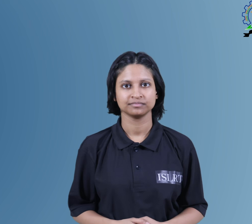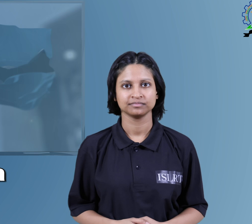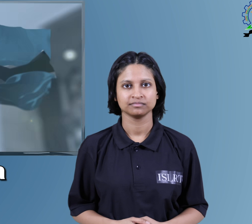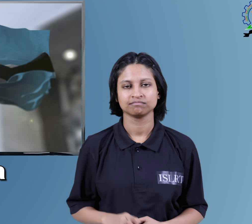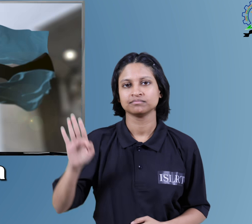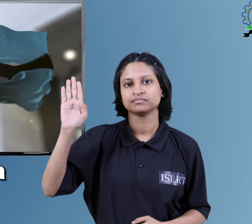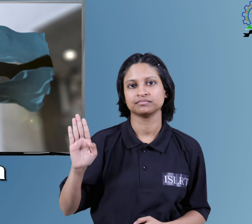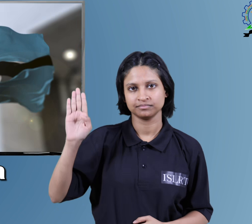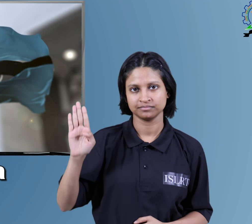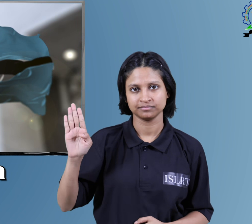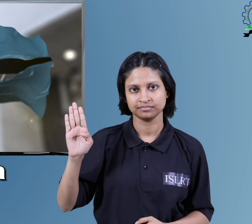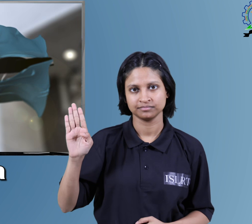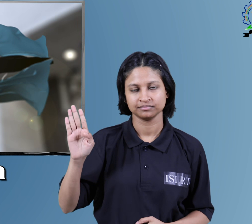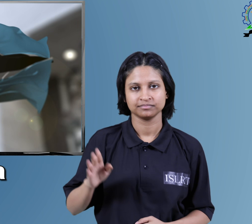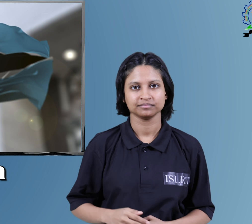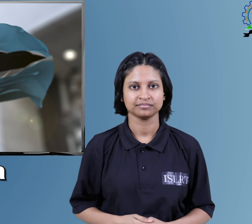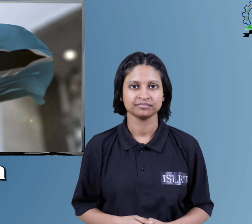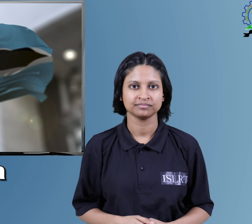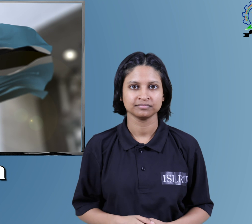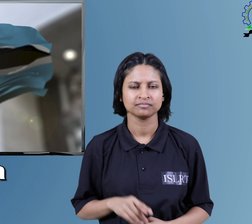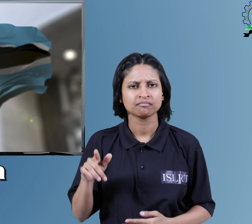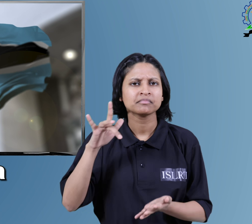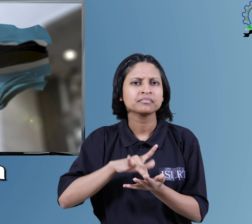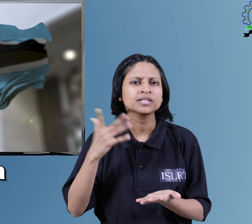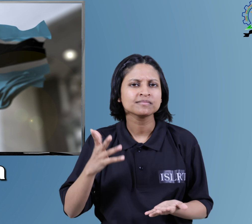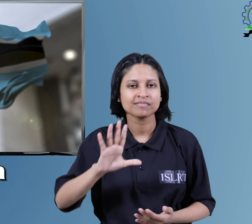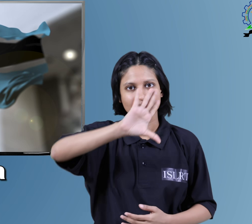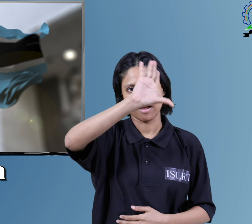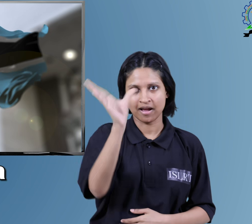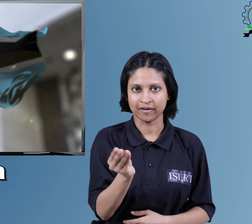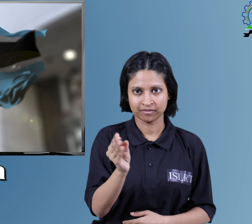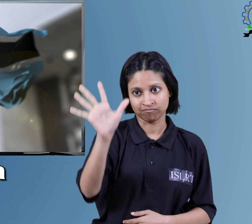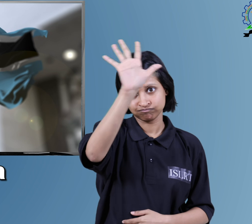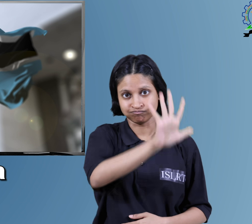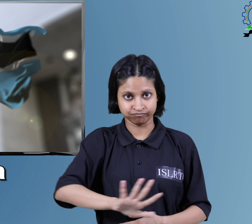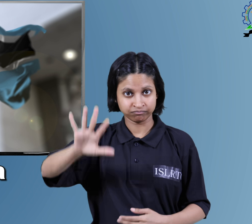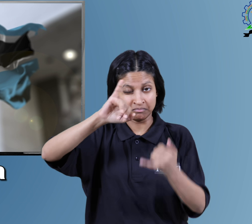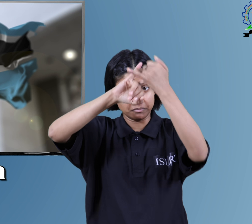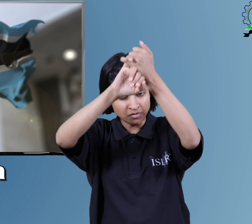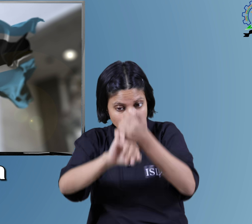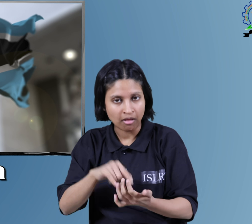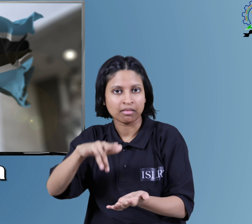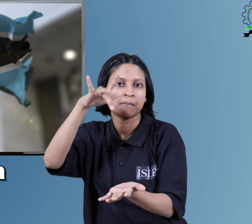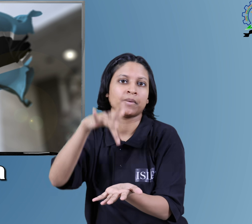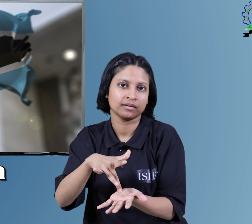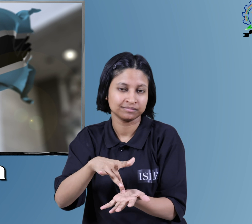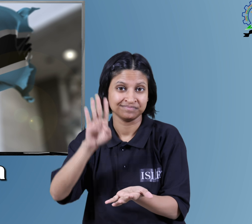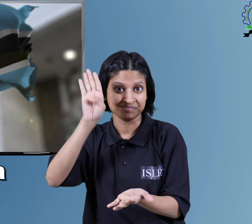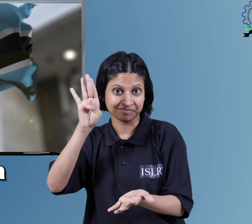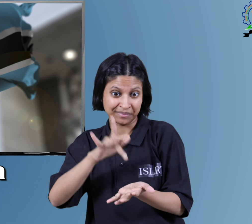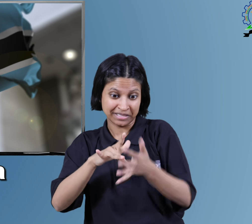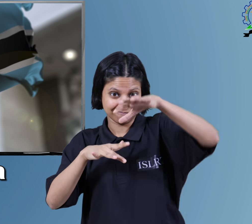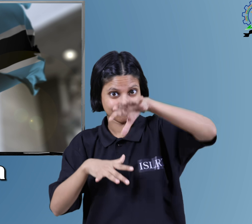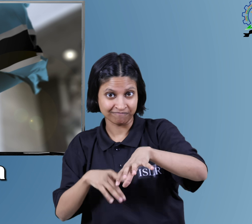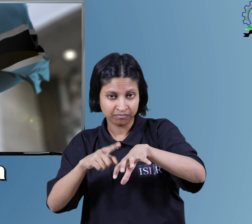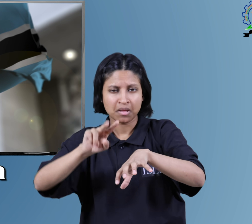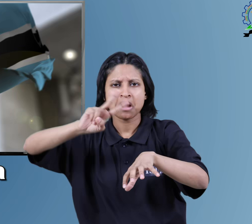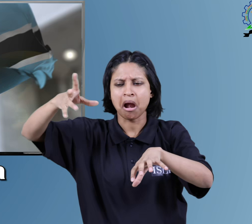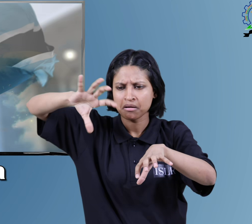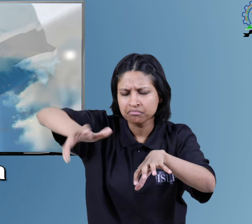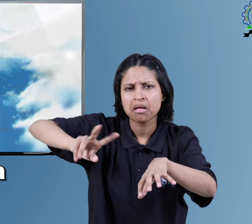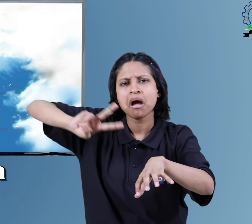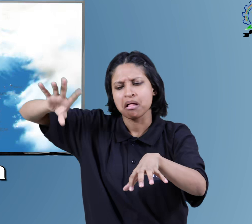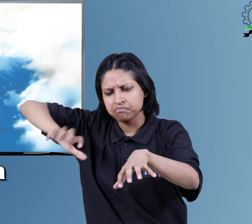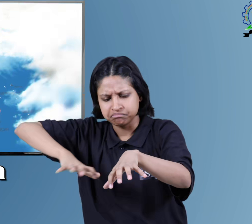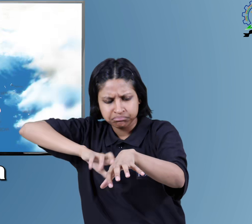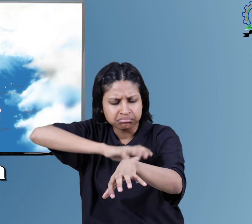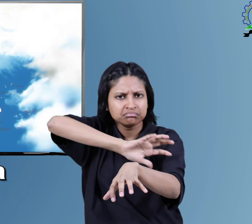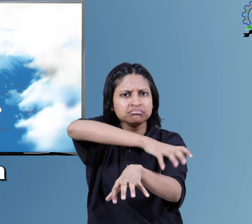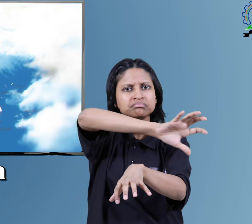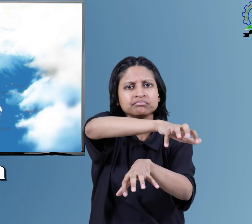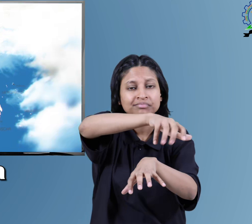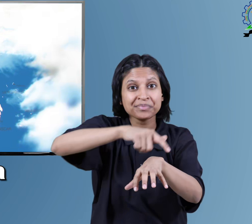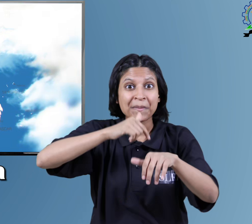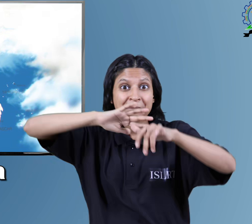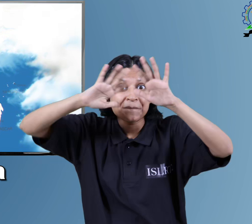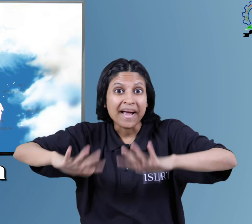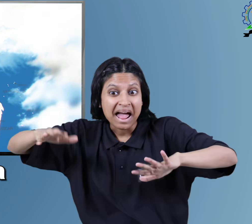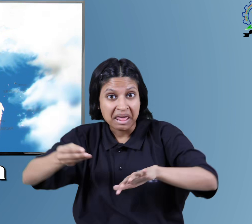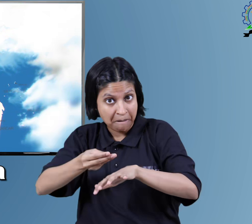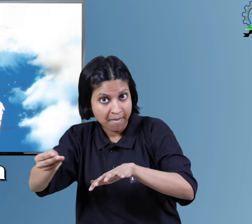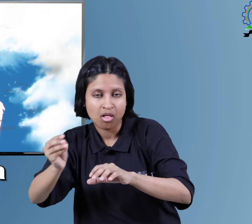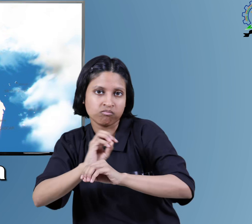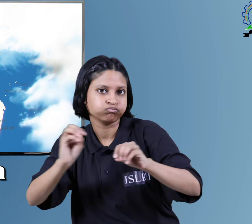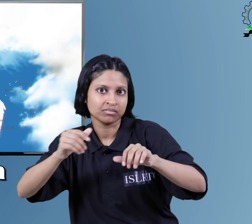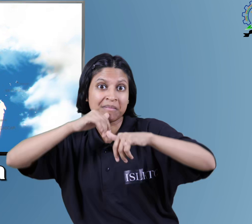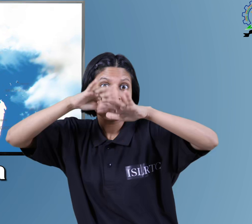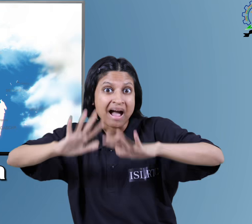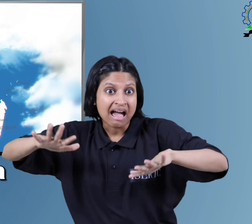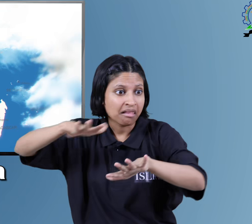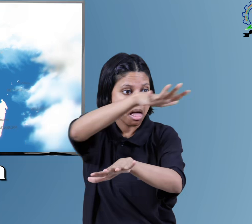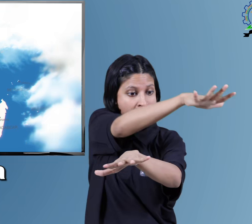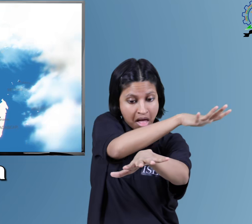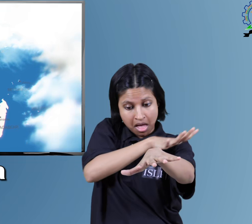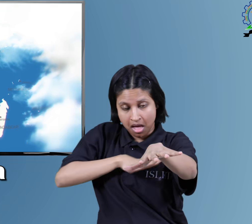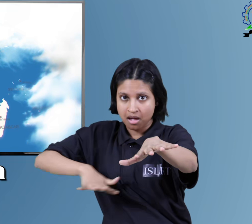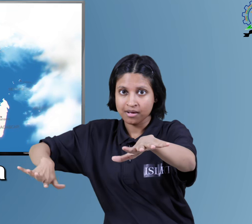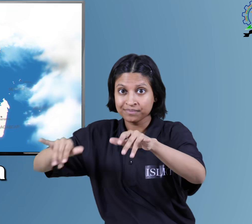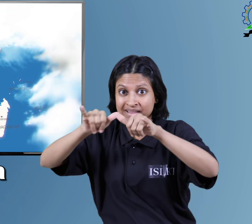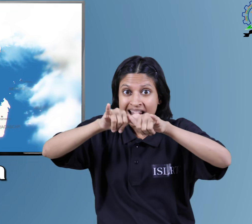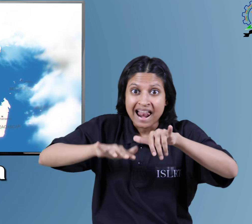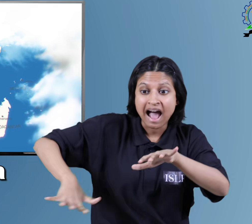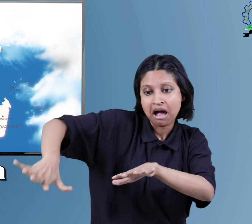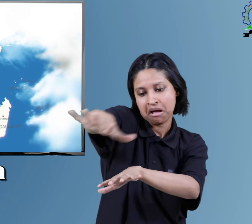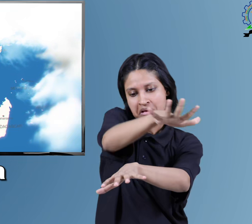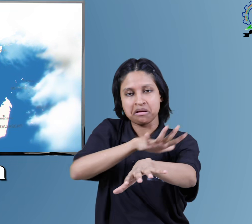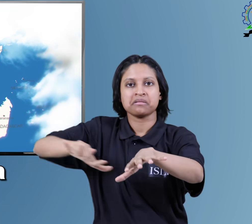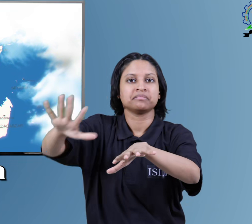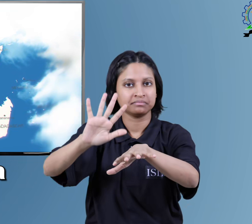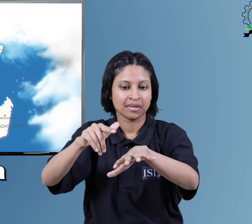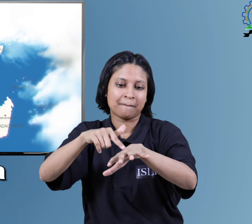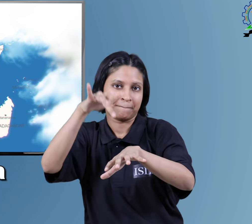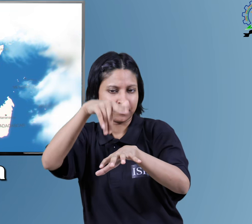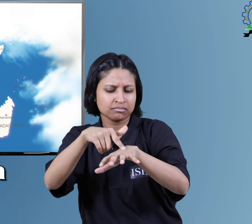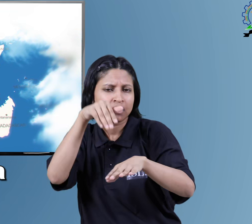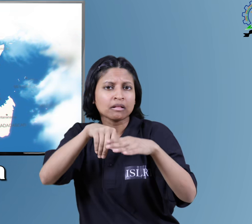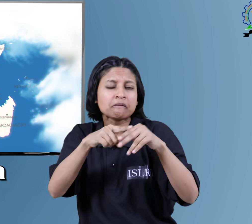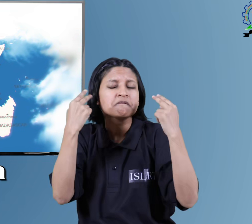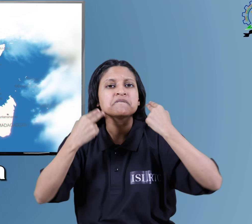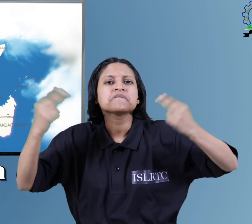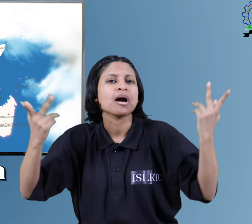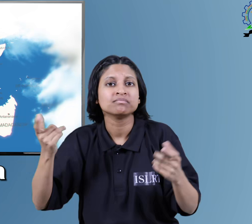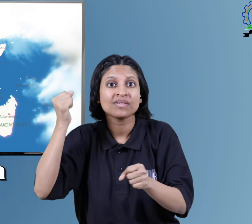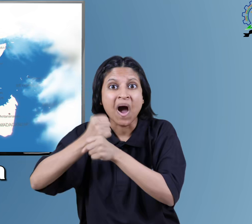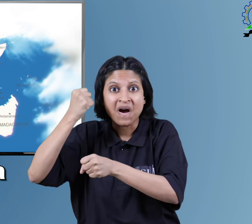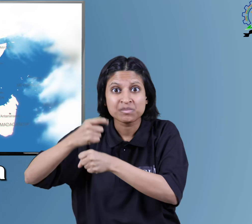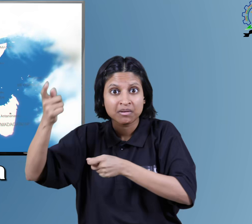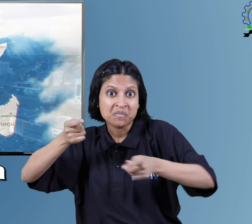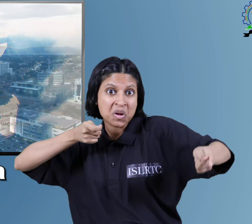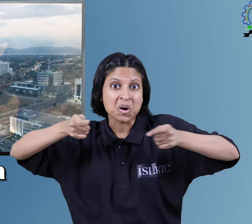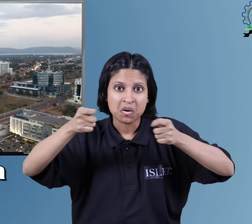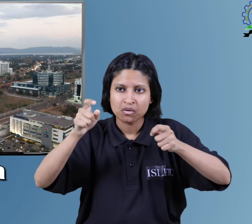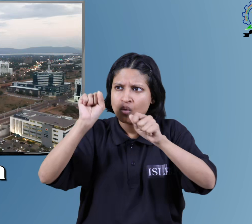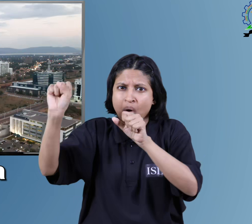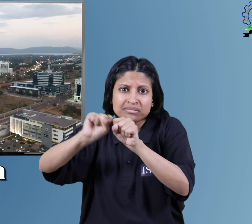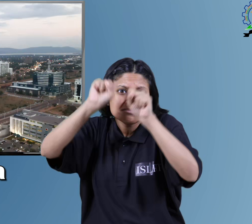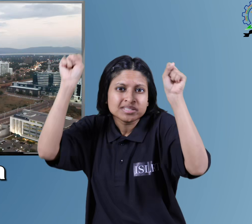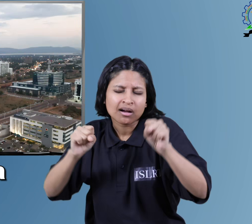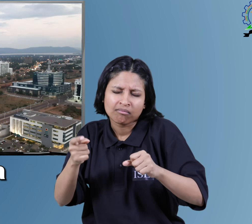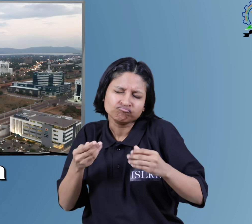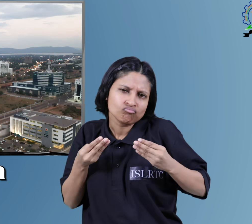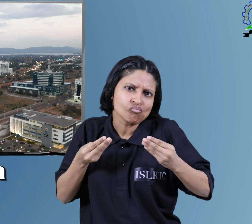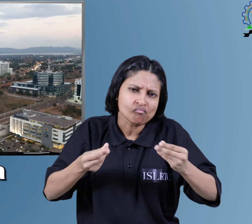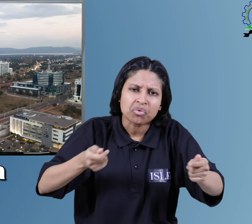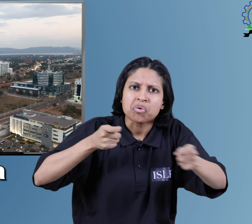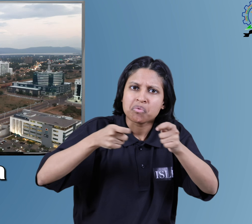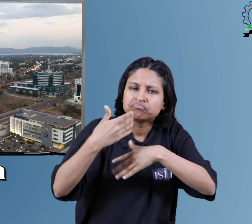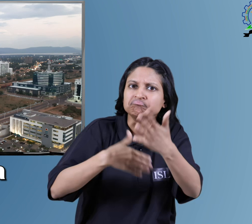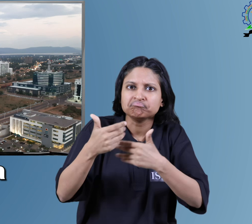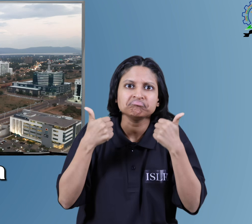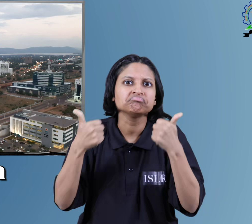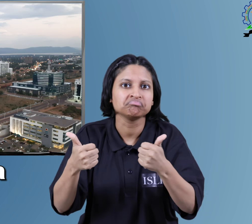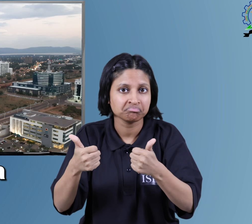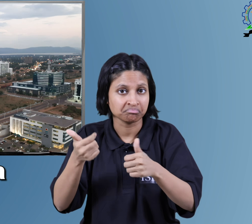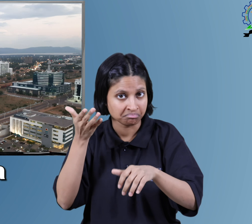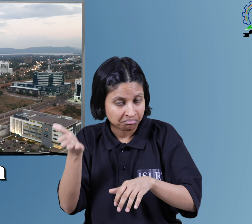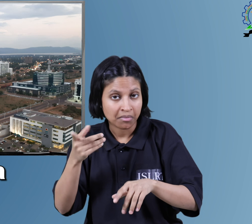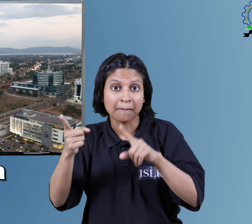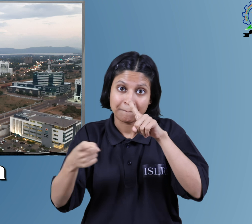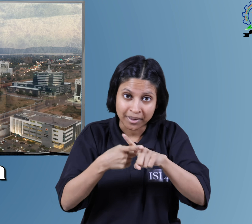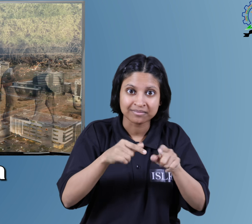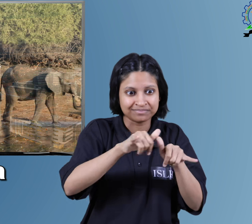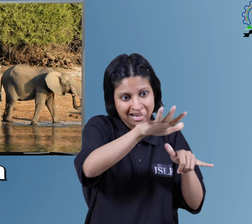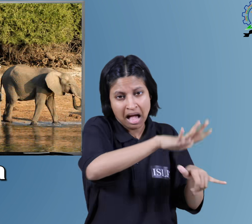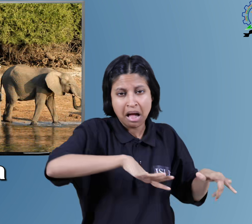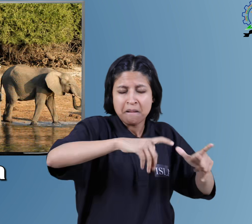Botswana Botswana is a landlocked country located in Southern Africa, this country is renowned for its stable democracy